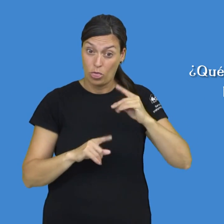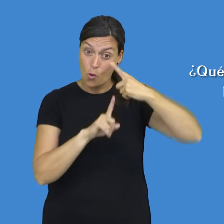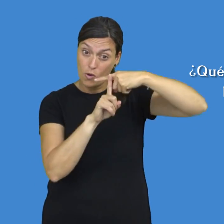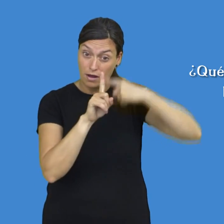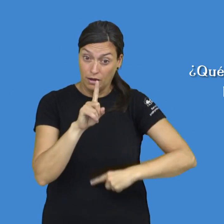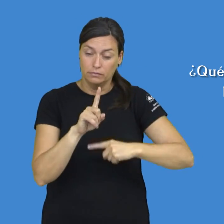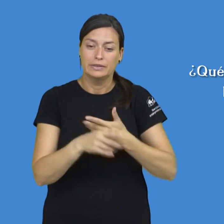nivel bajar